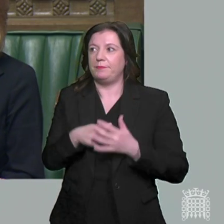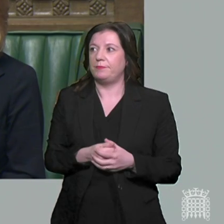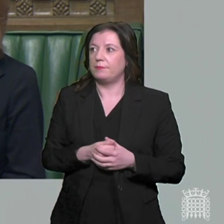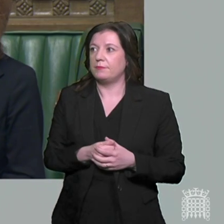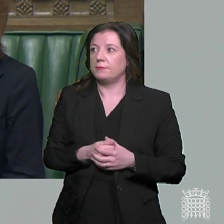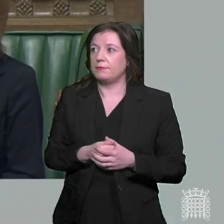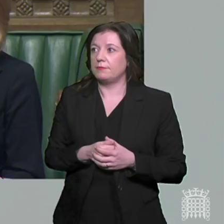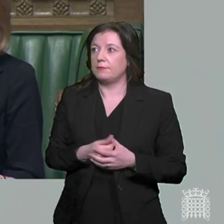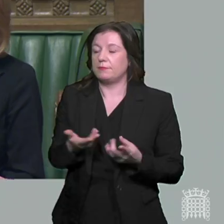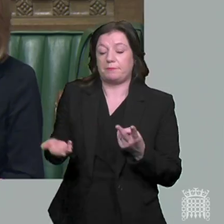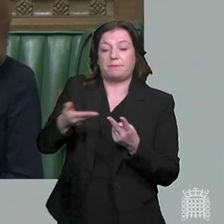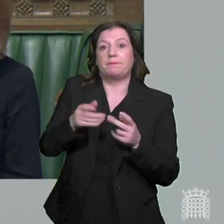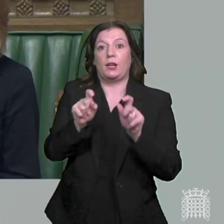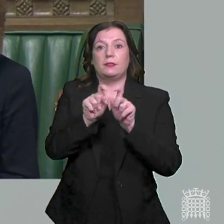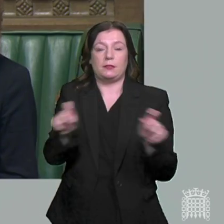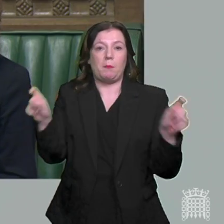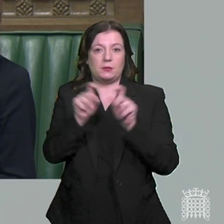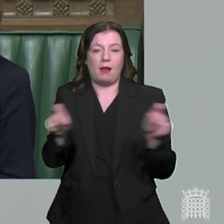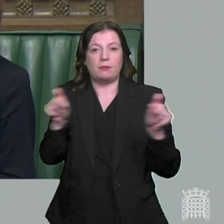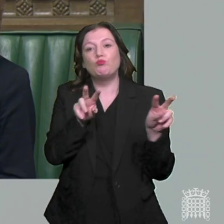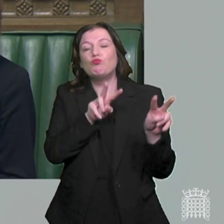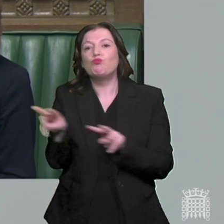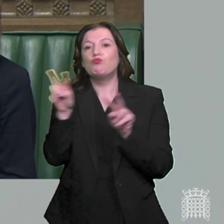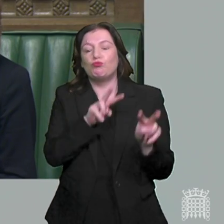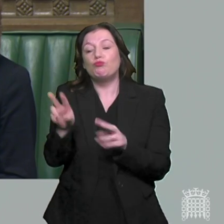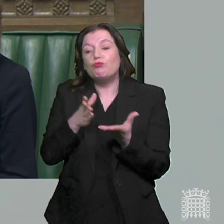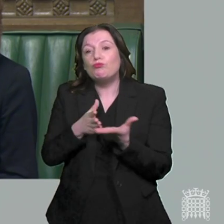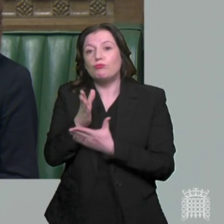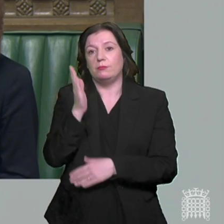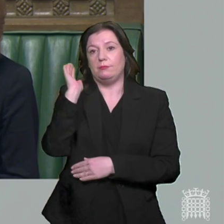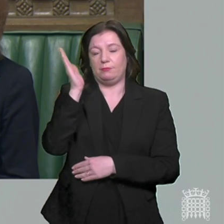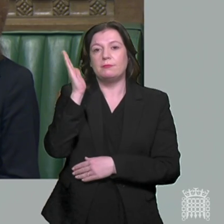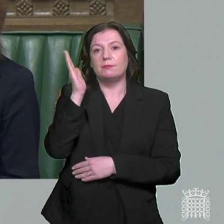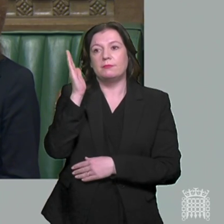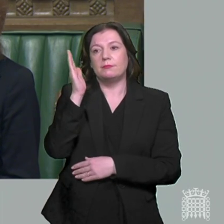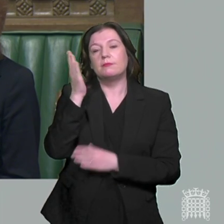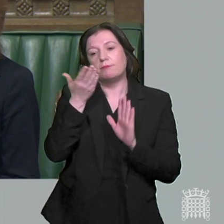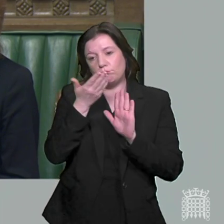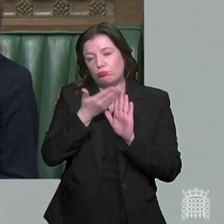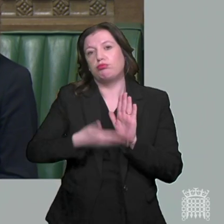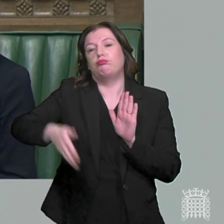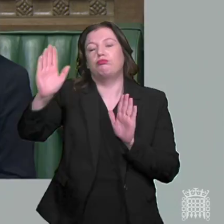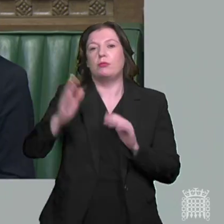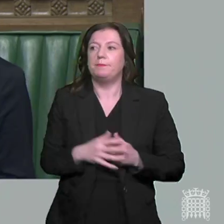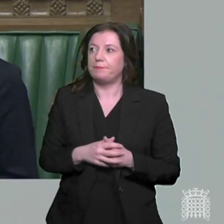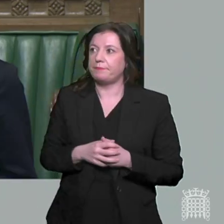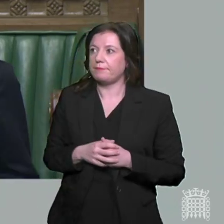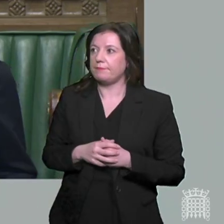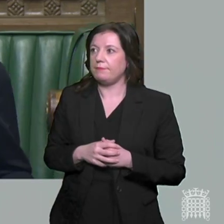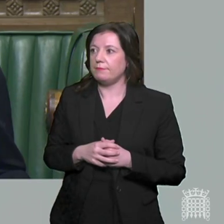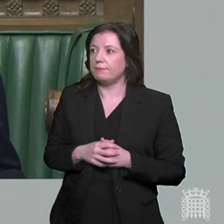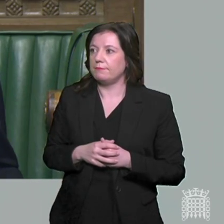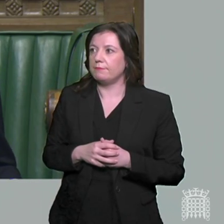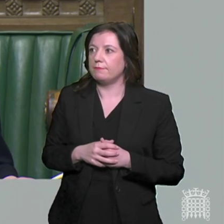Live subtitling will also be available for the Chancellor’s speech and the remainder of today’s debate.